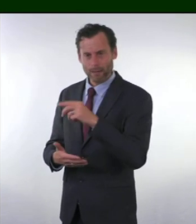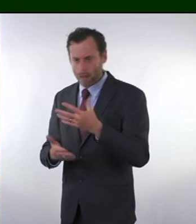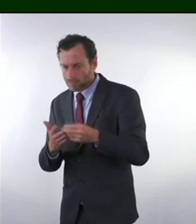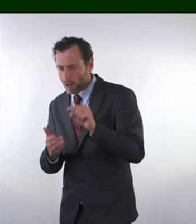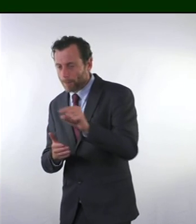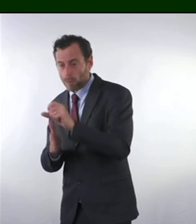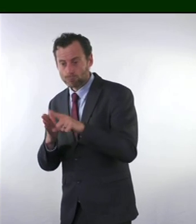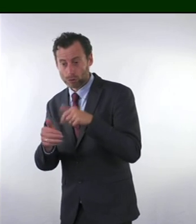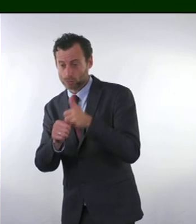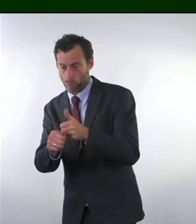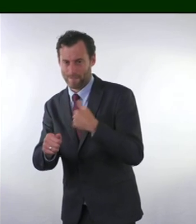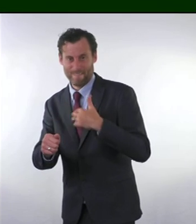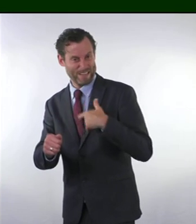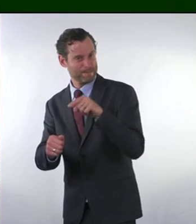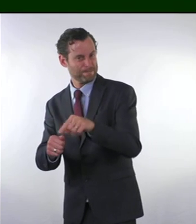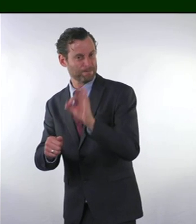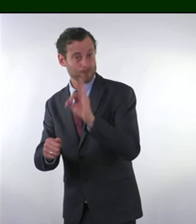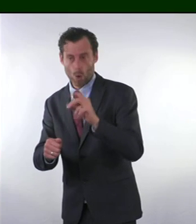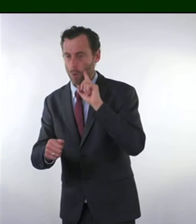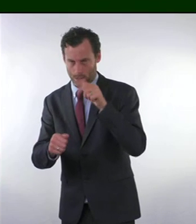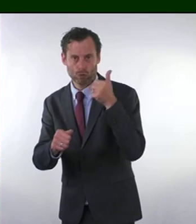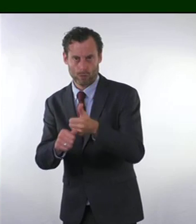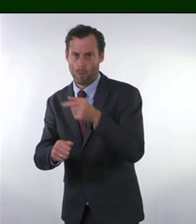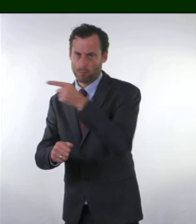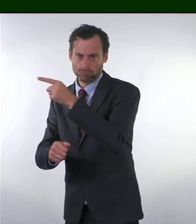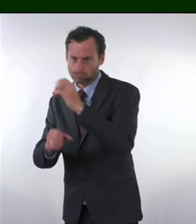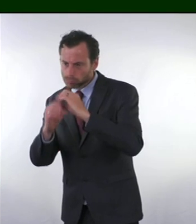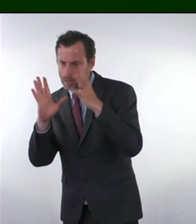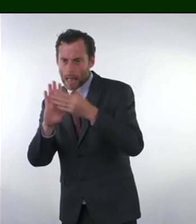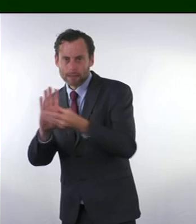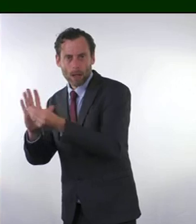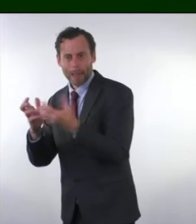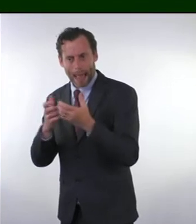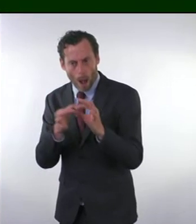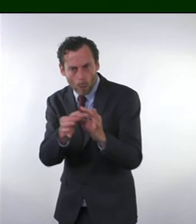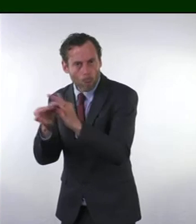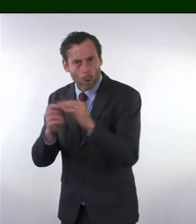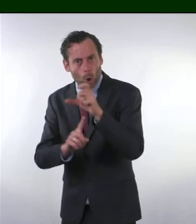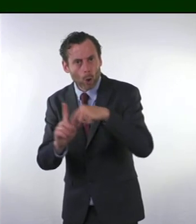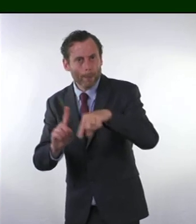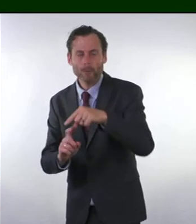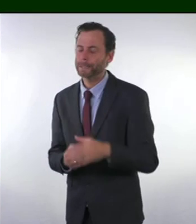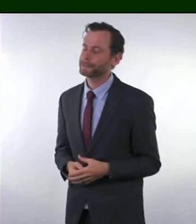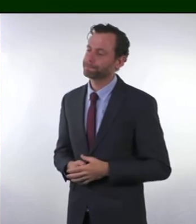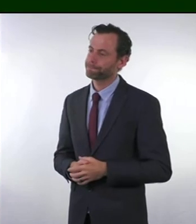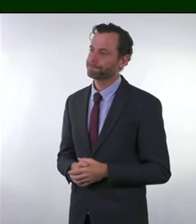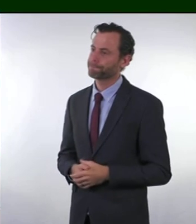We will certainly be putting our support behind those types of community initiative.